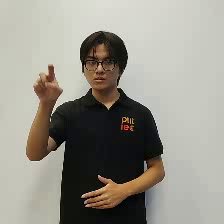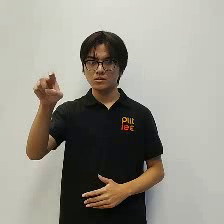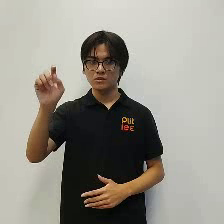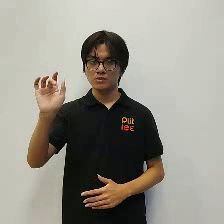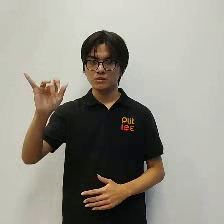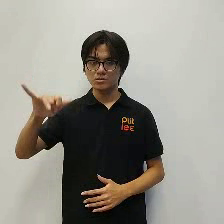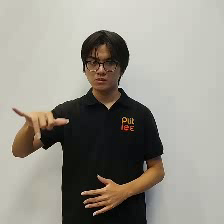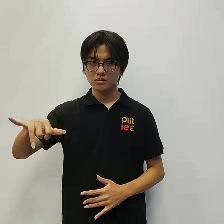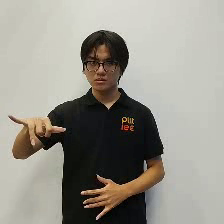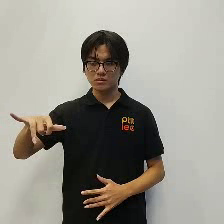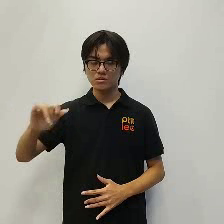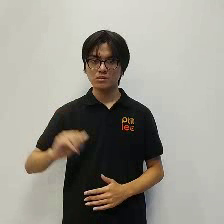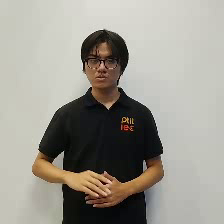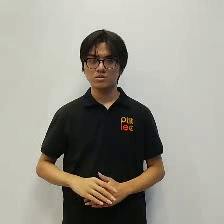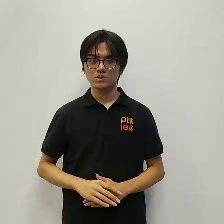Đồng ý